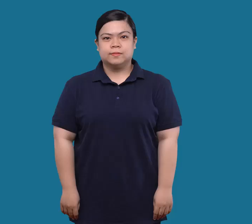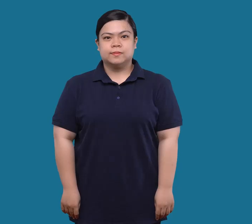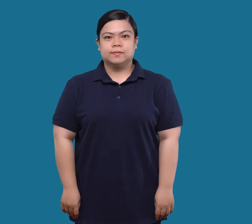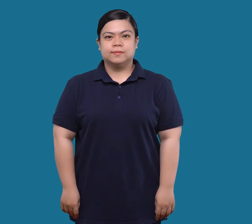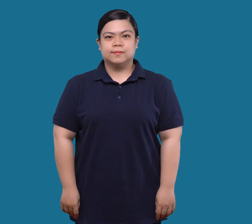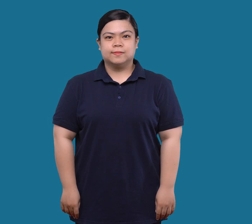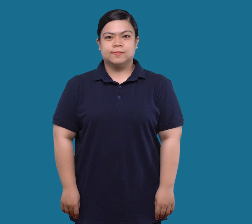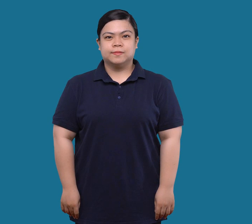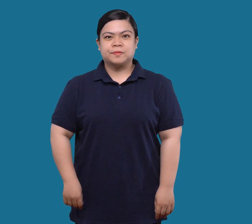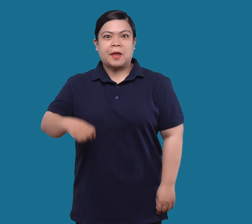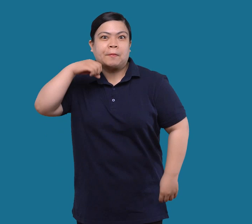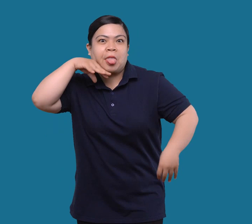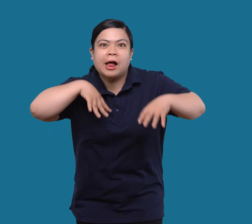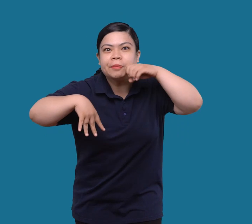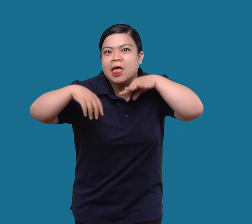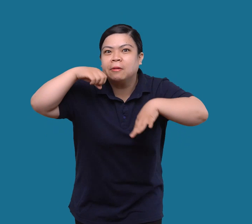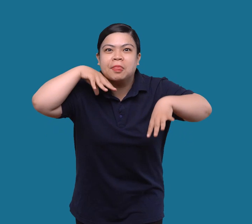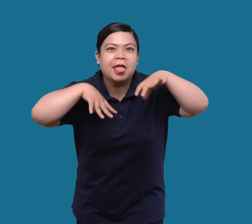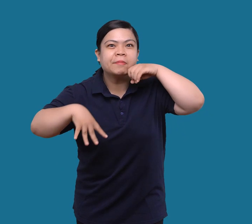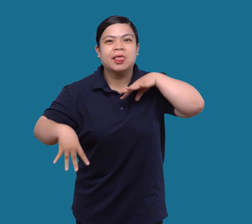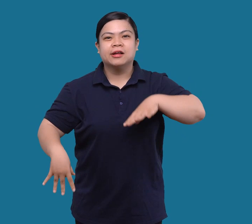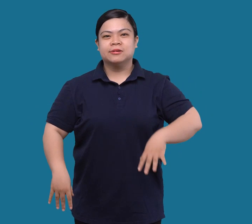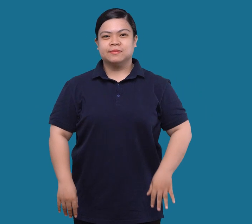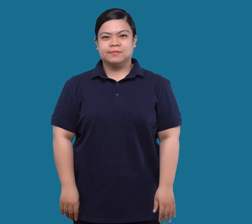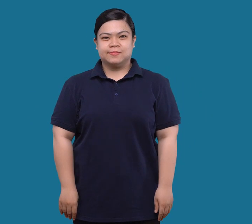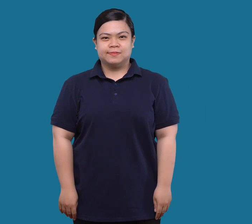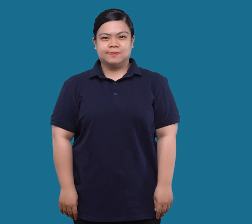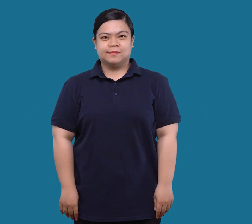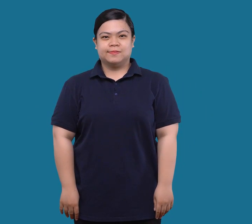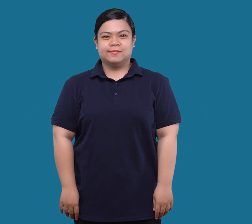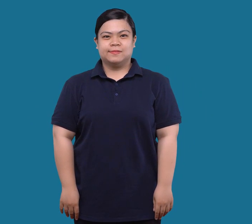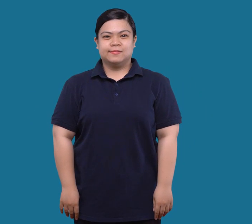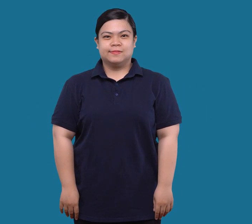thèm rỏ dãi